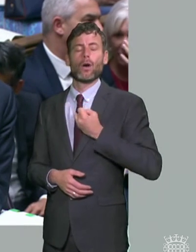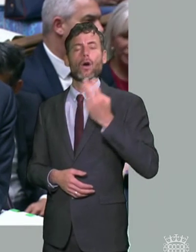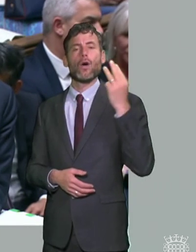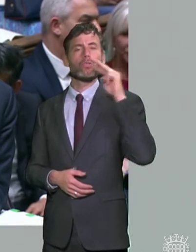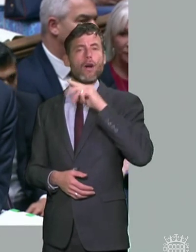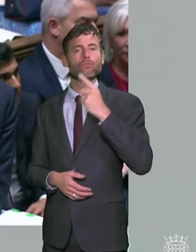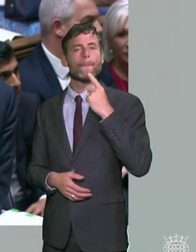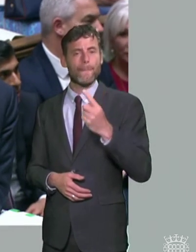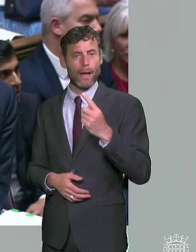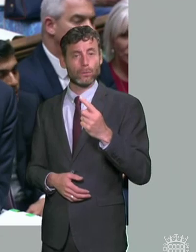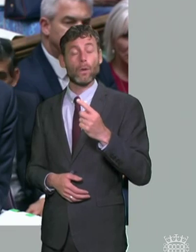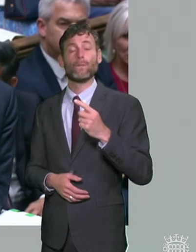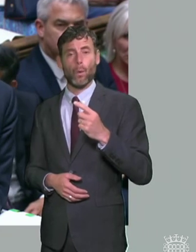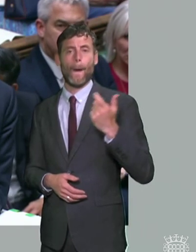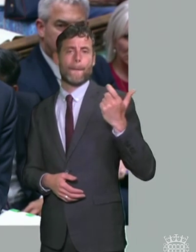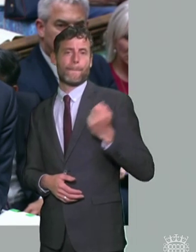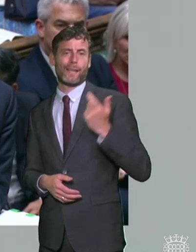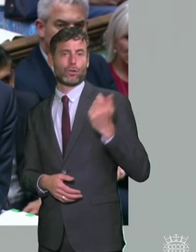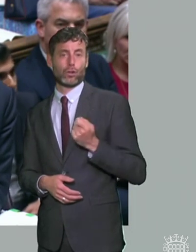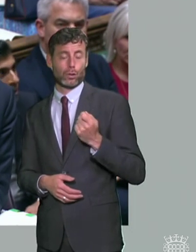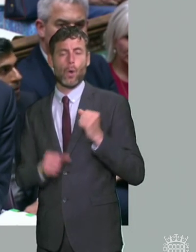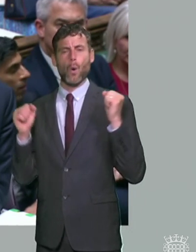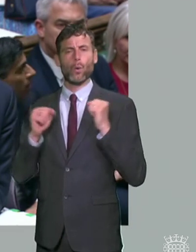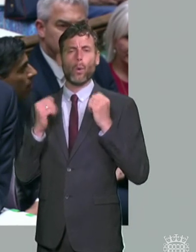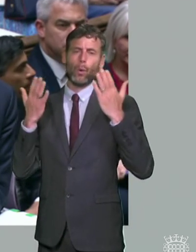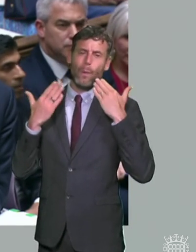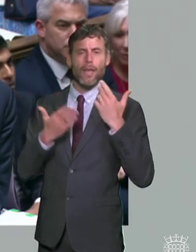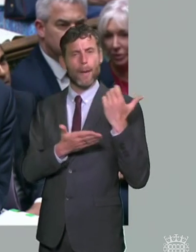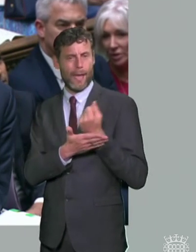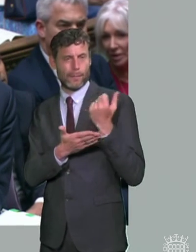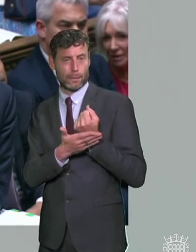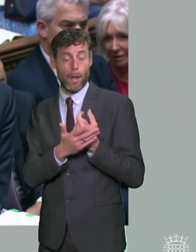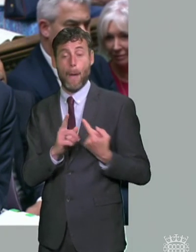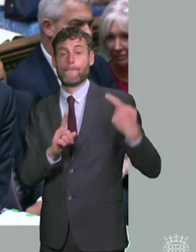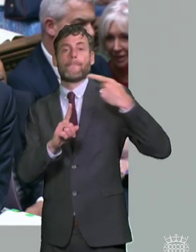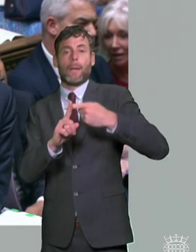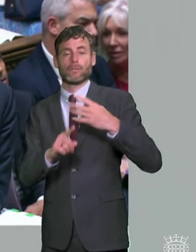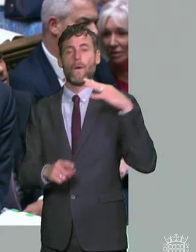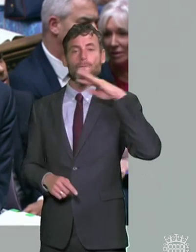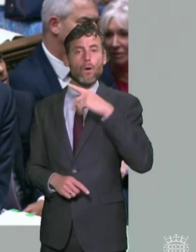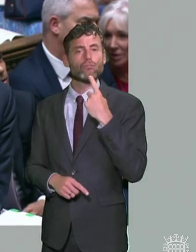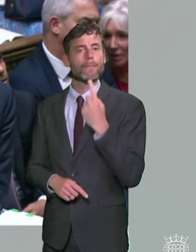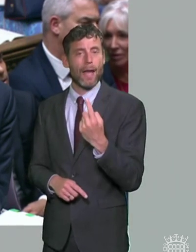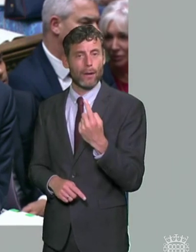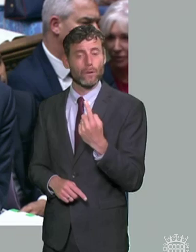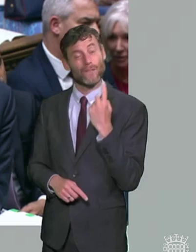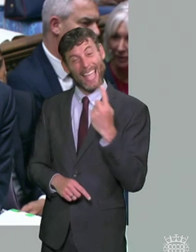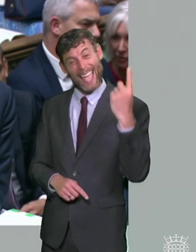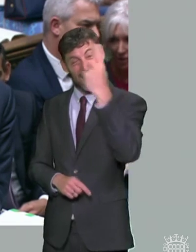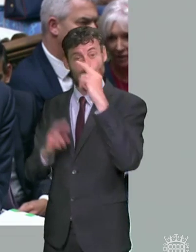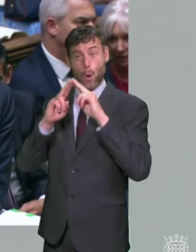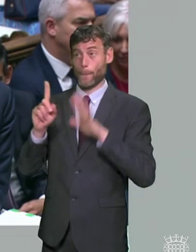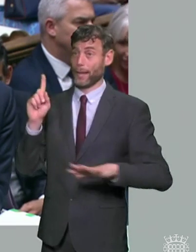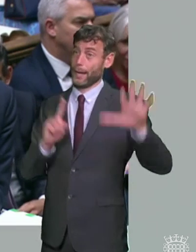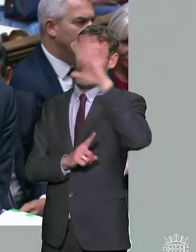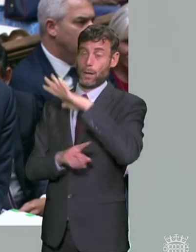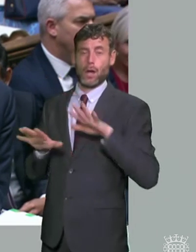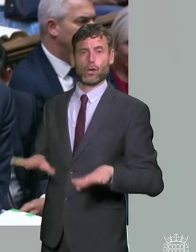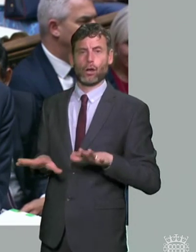for pensioners who are in receipt of the cold weather payment, plus £400 for every household in the country.